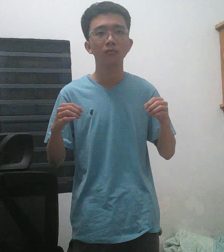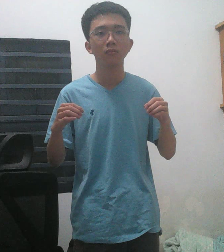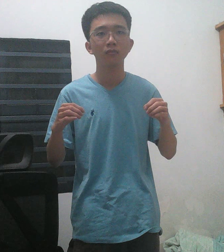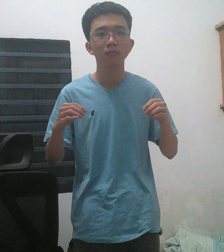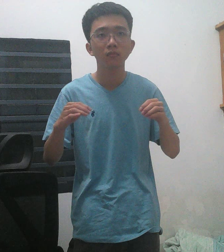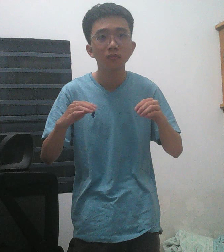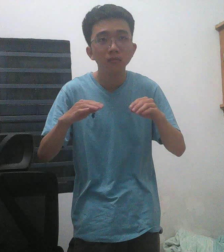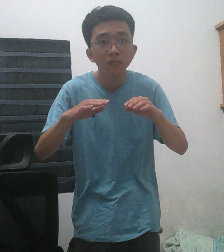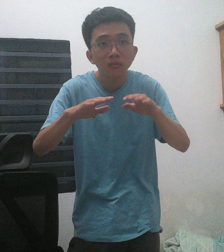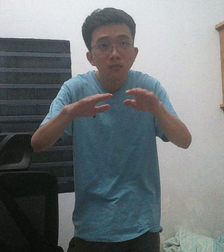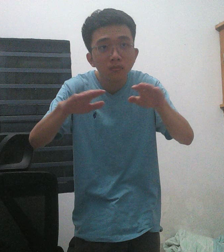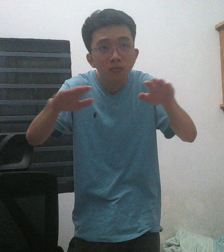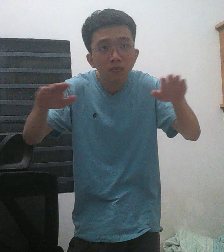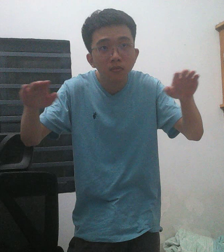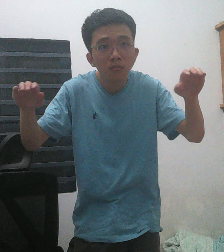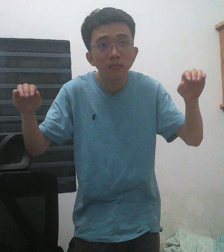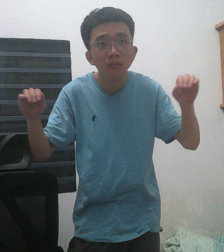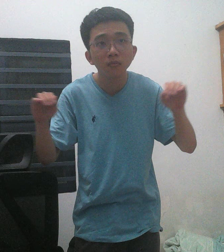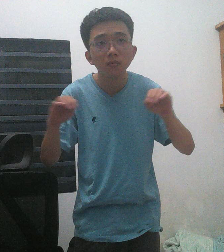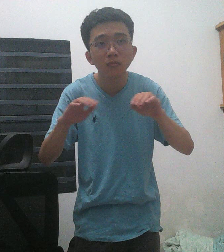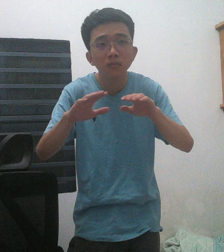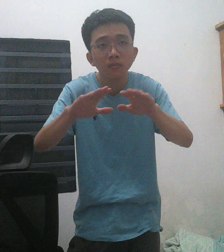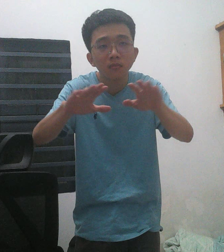boi